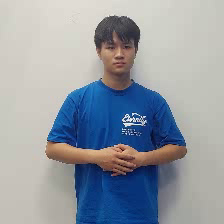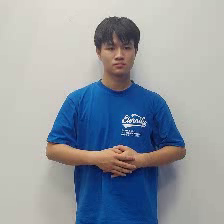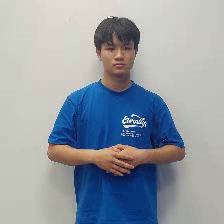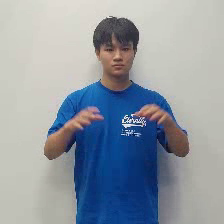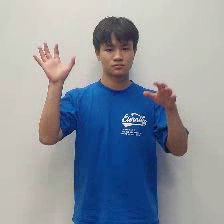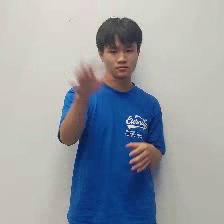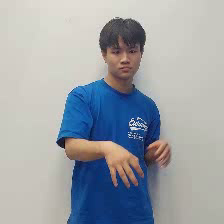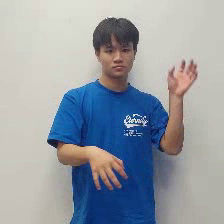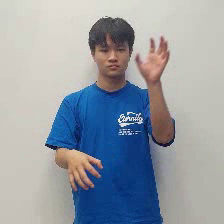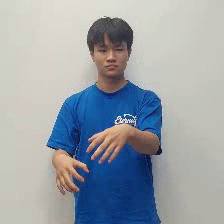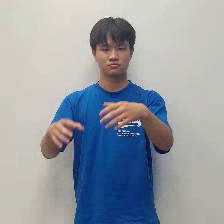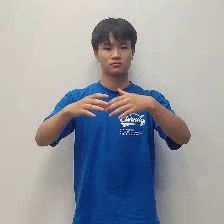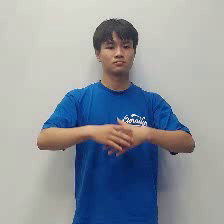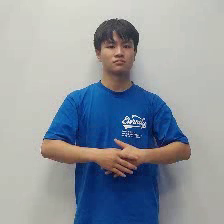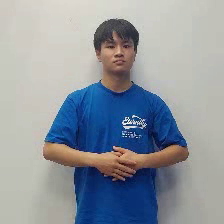Con gấu